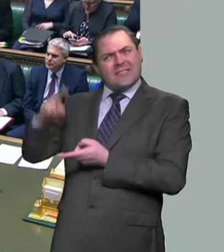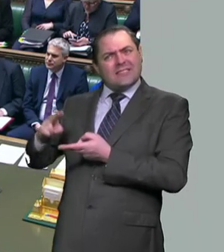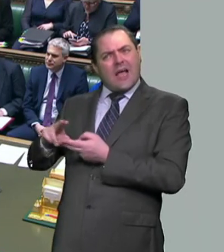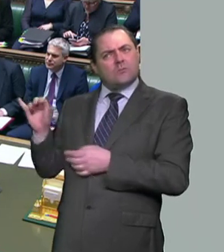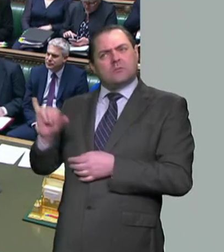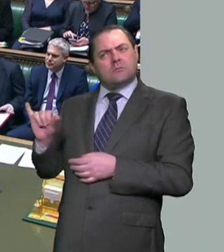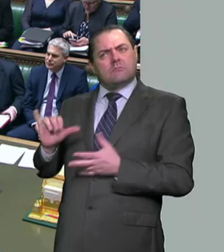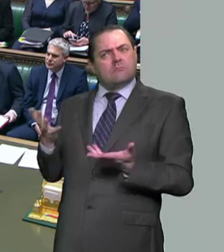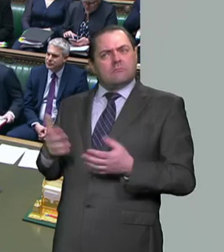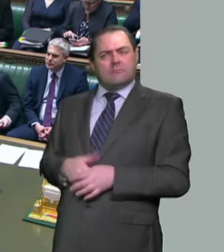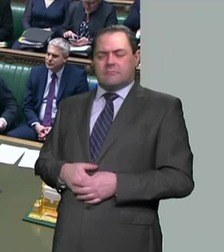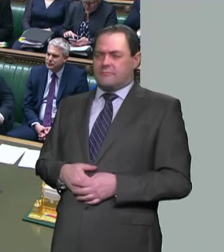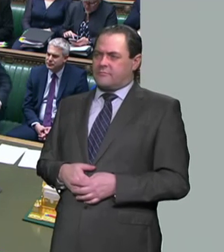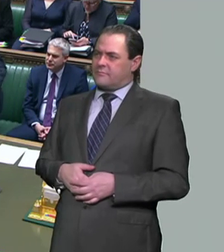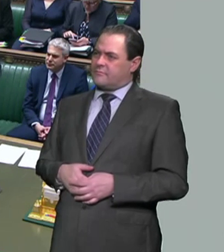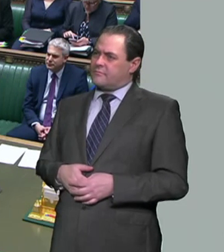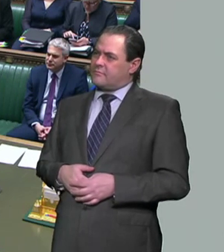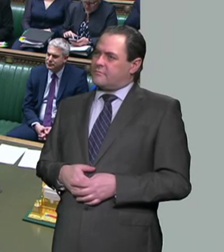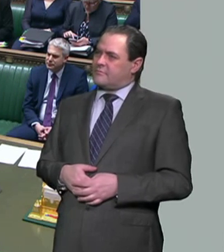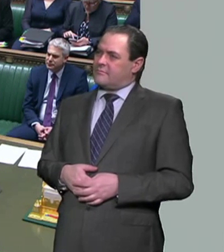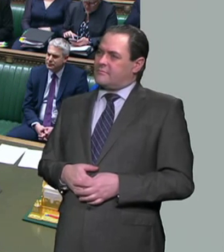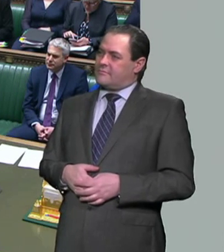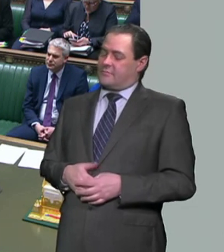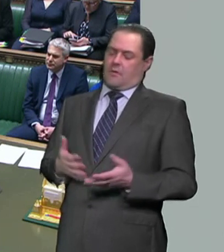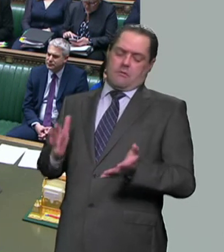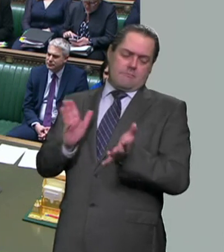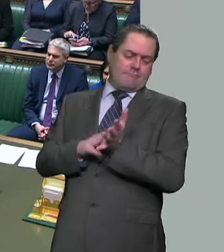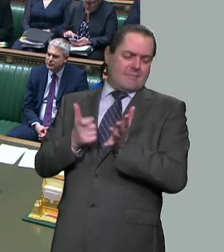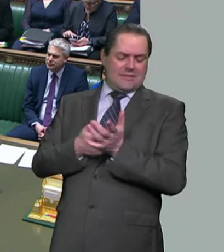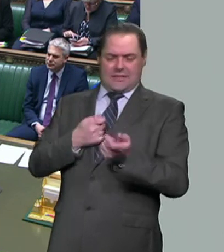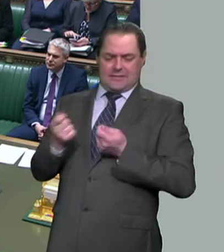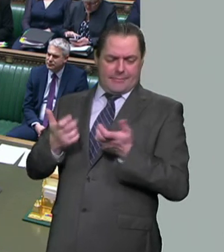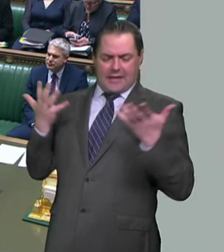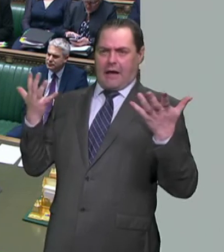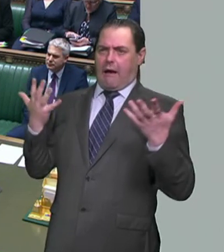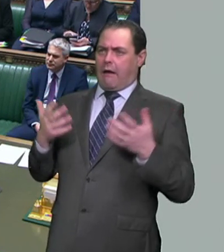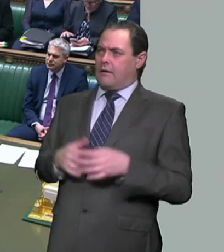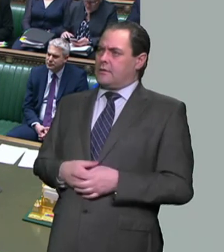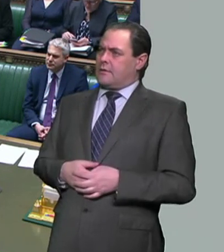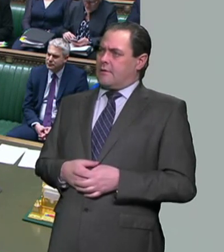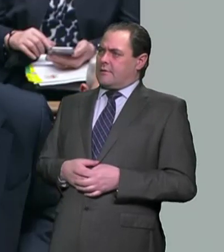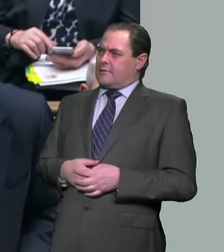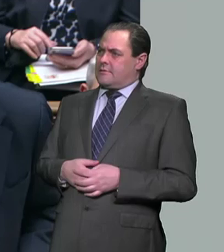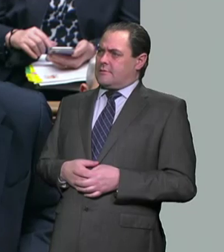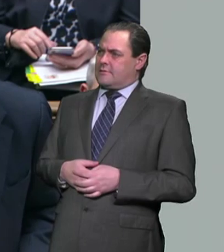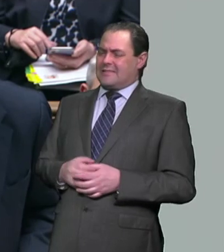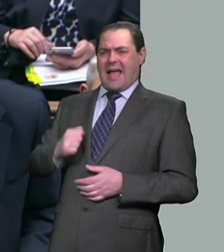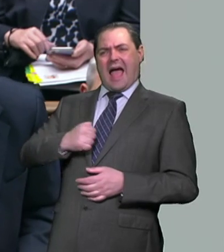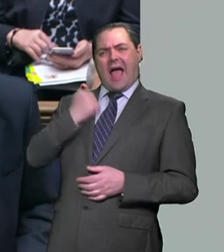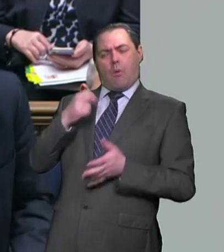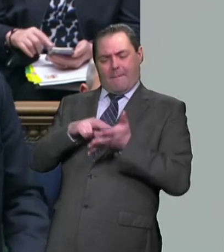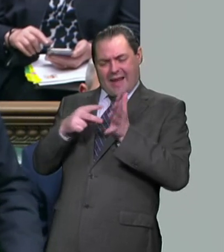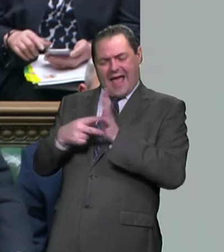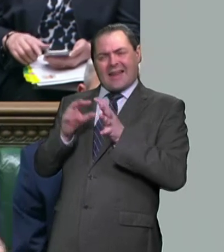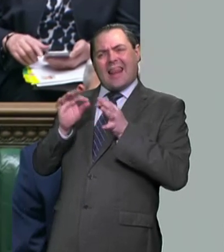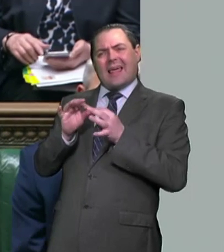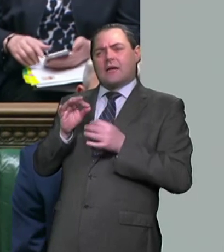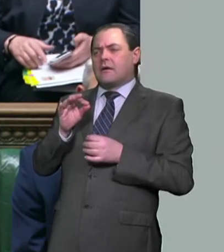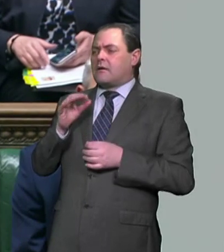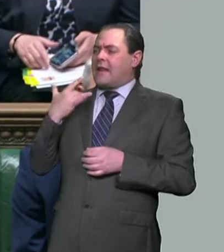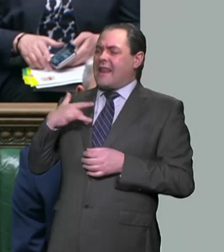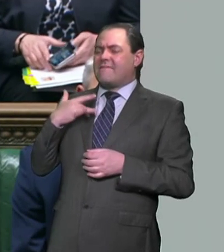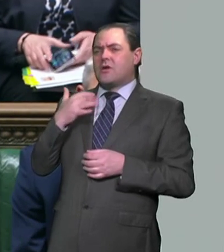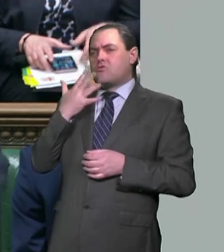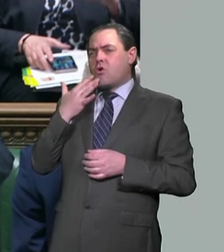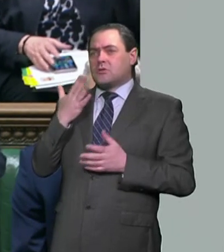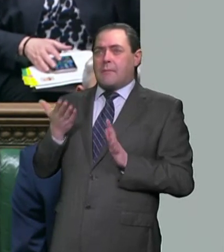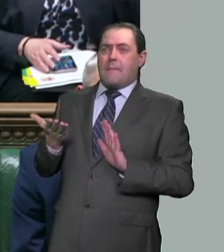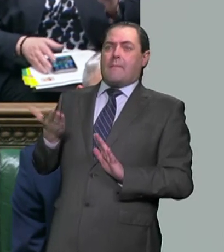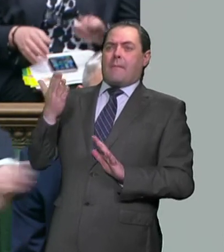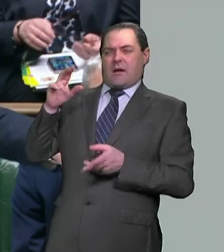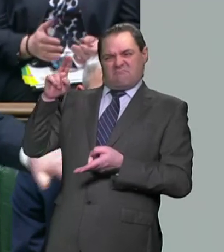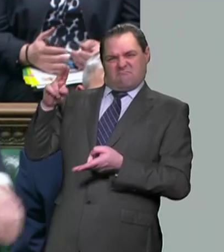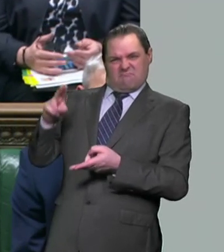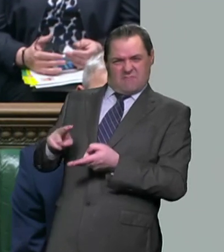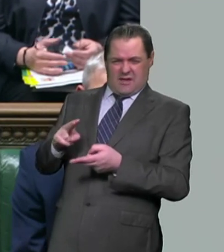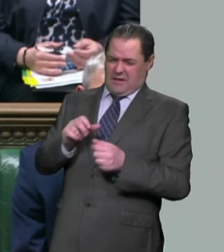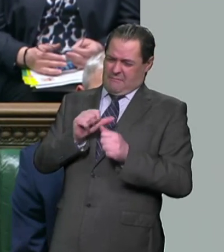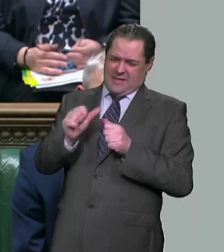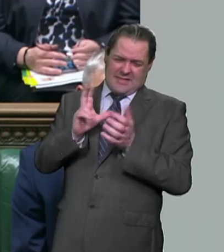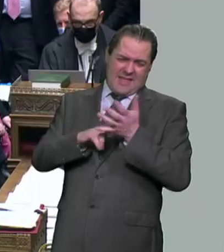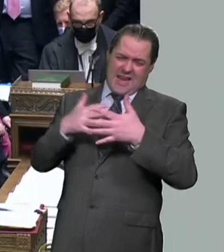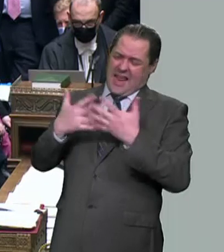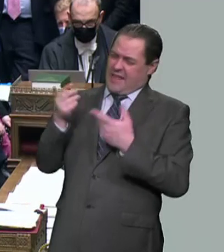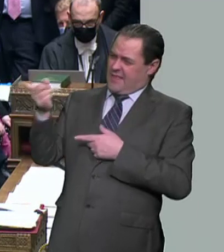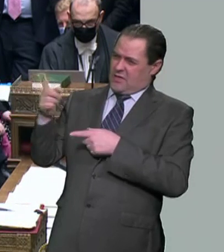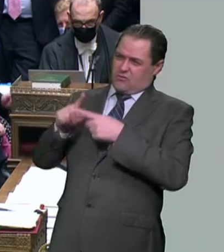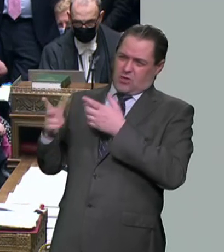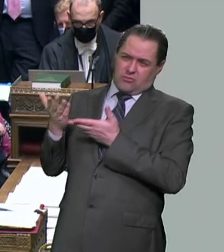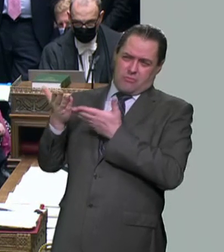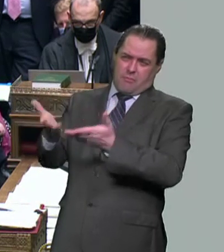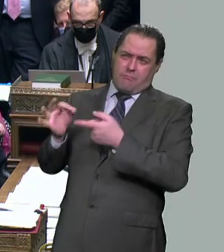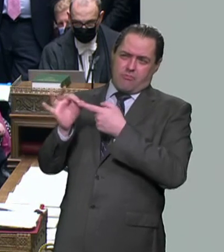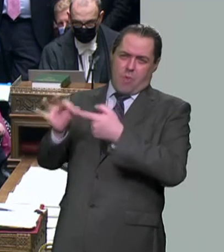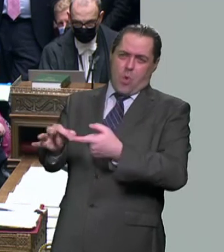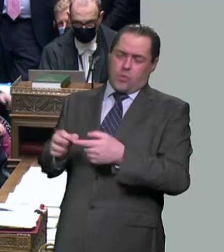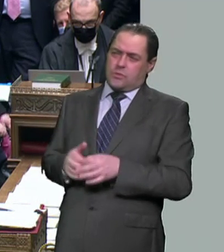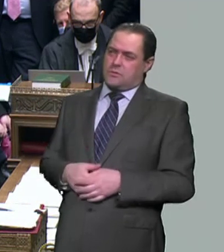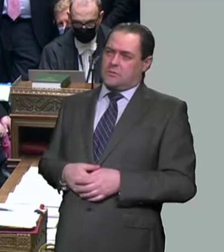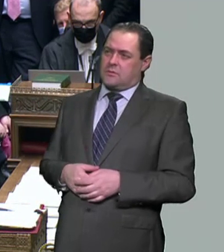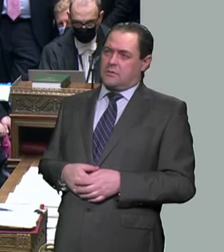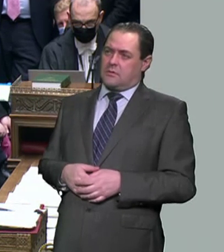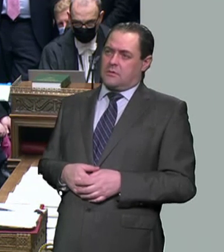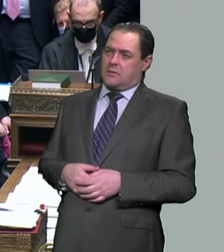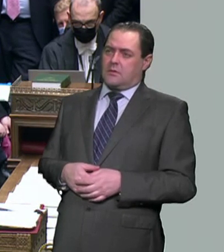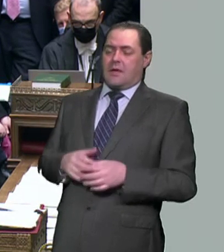Our plan to tackle the cost of living is faster, more efficient and more generous than anything that Labour has set out.